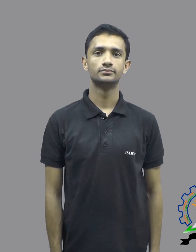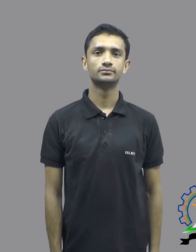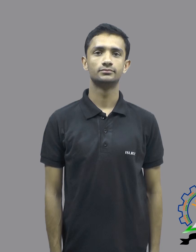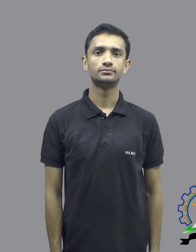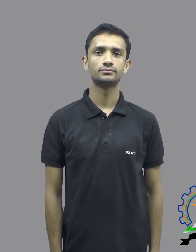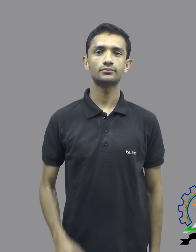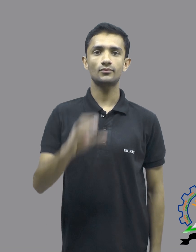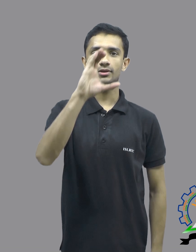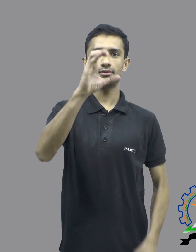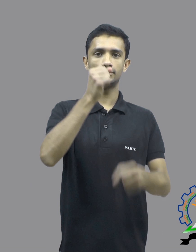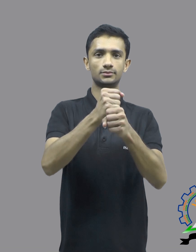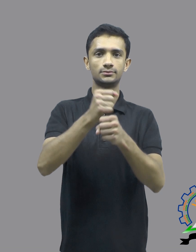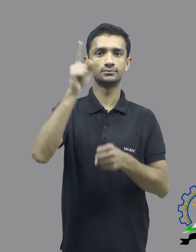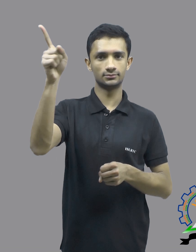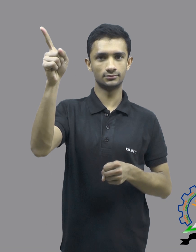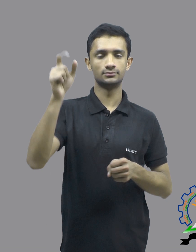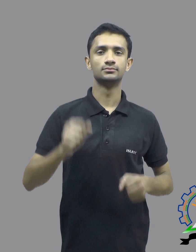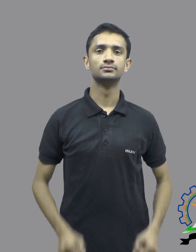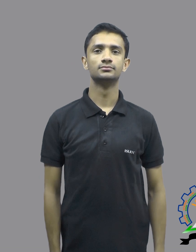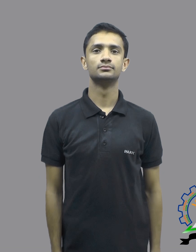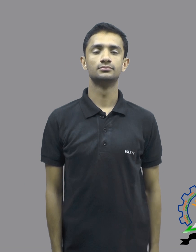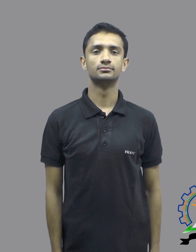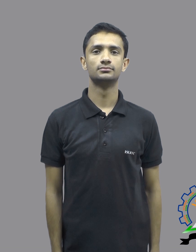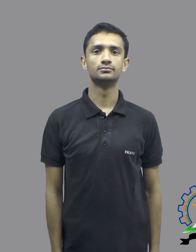Chhattisgarh